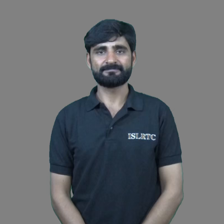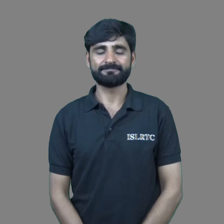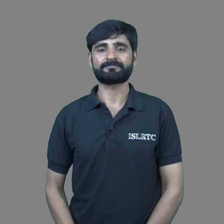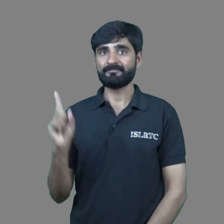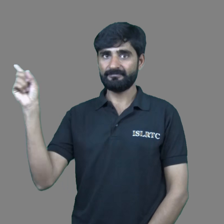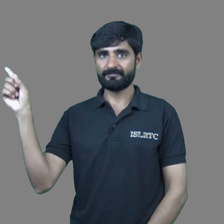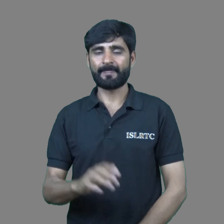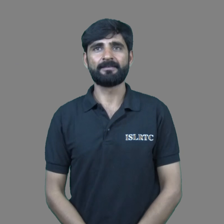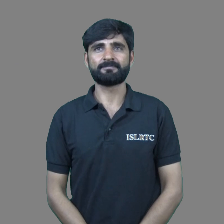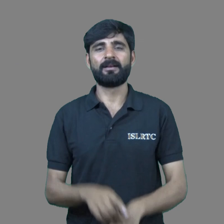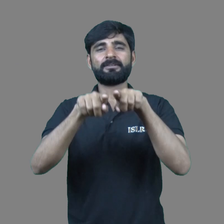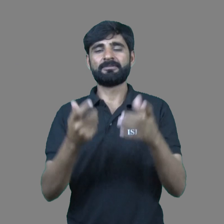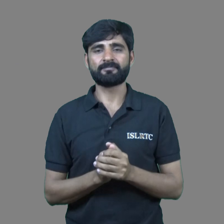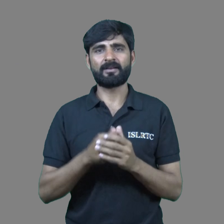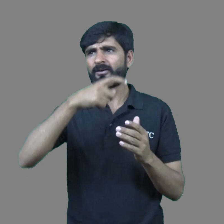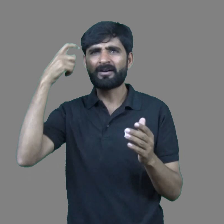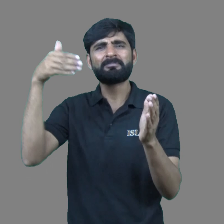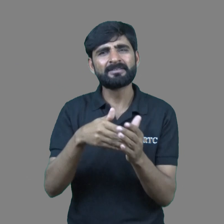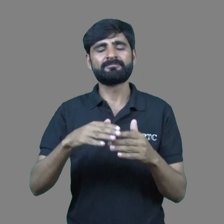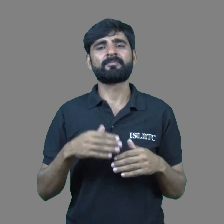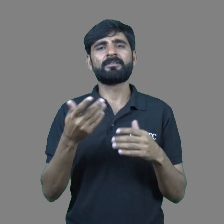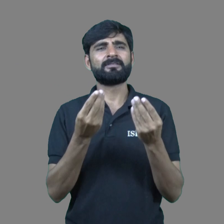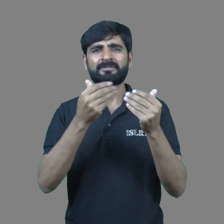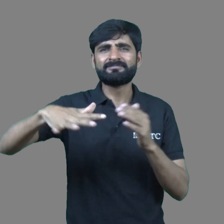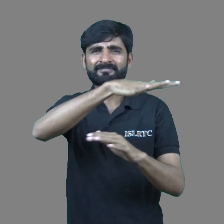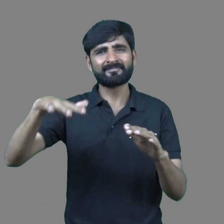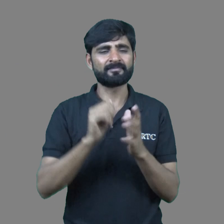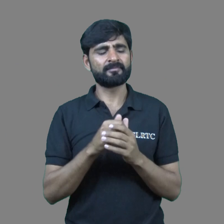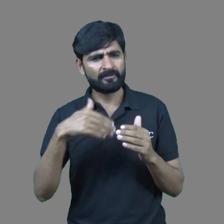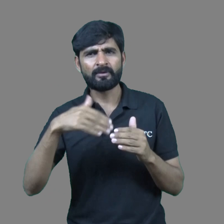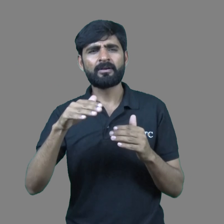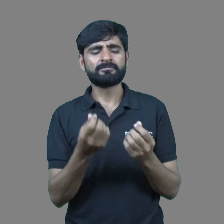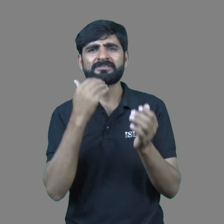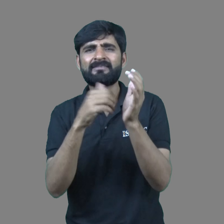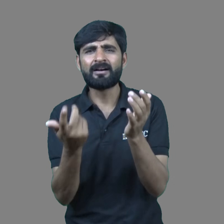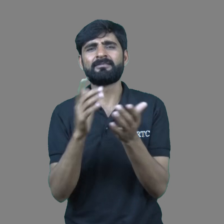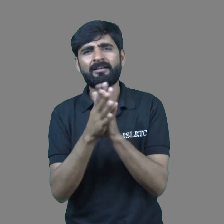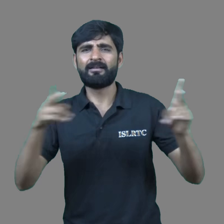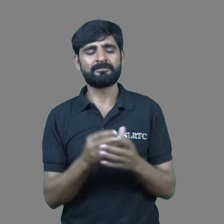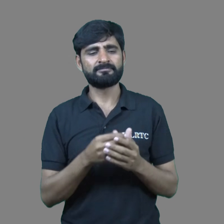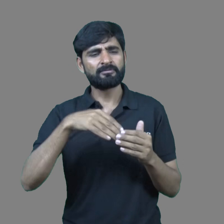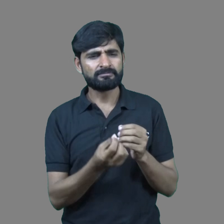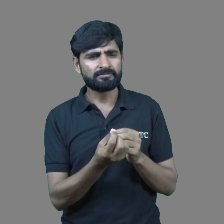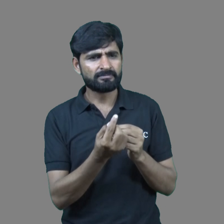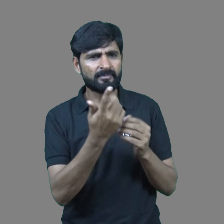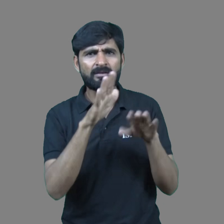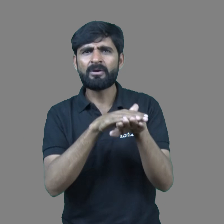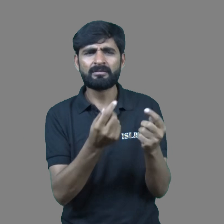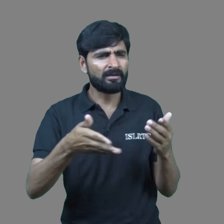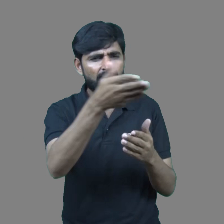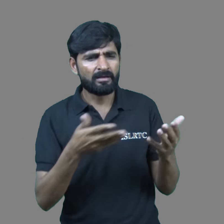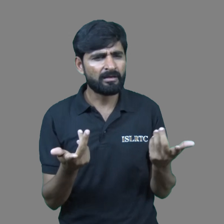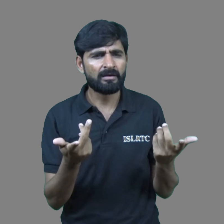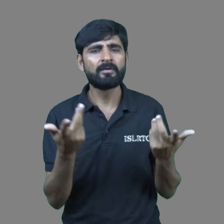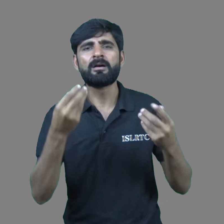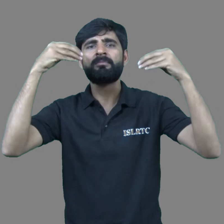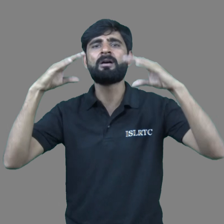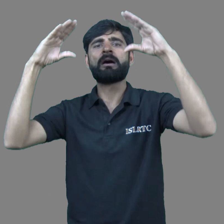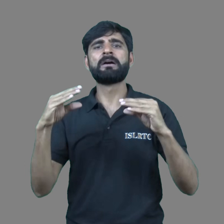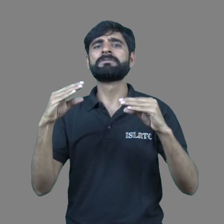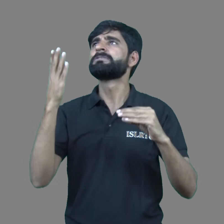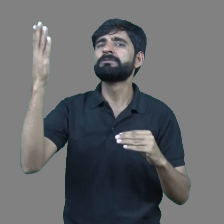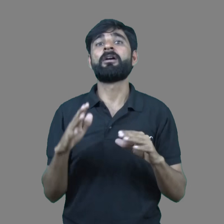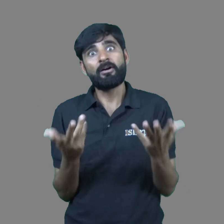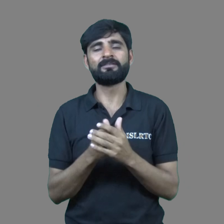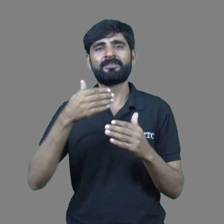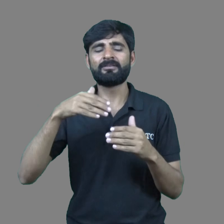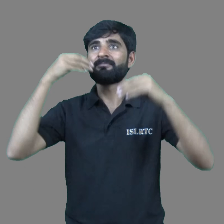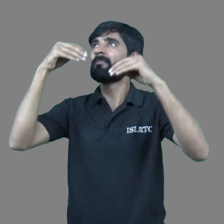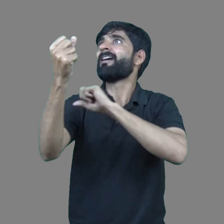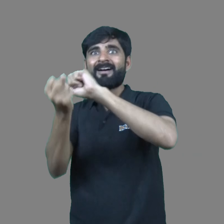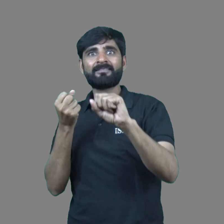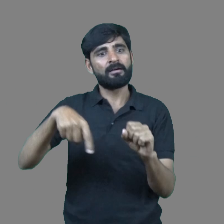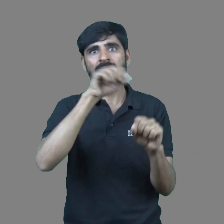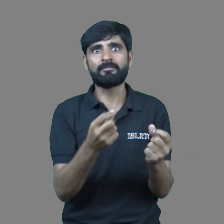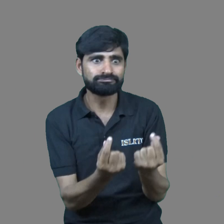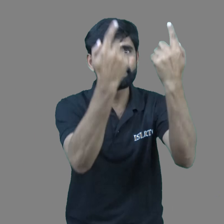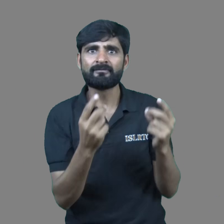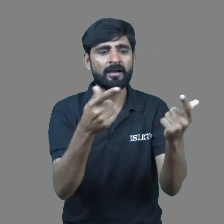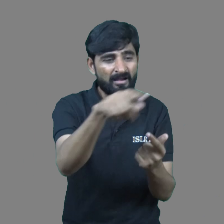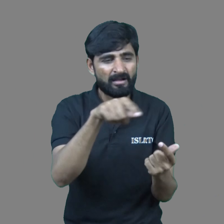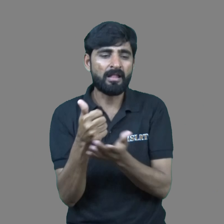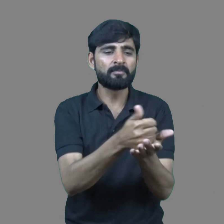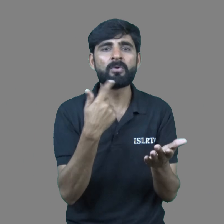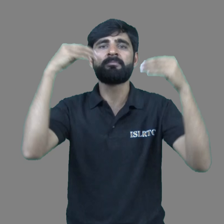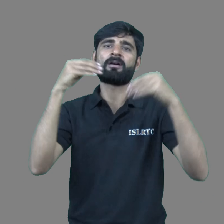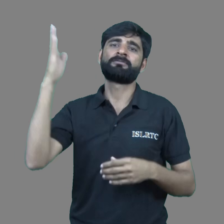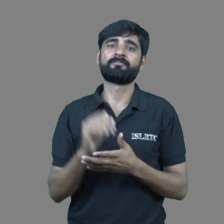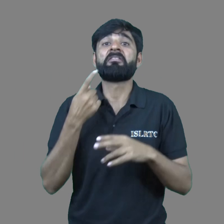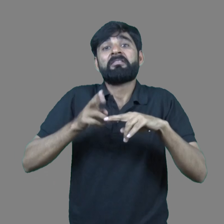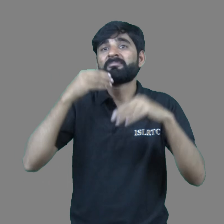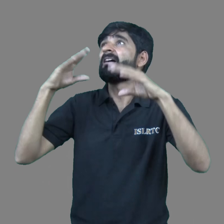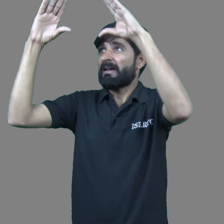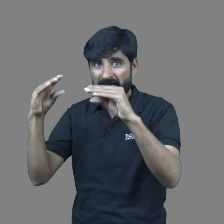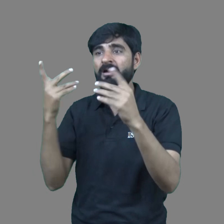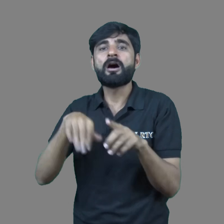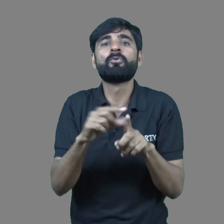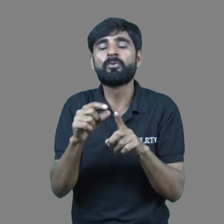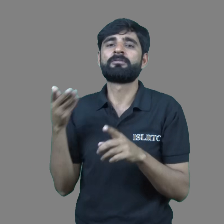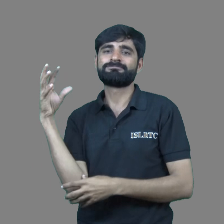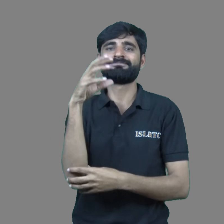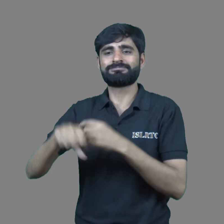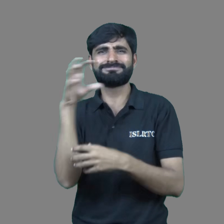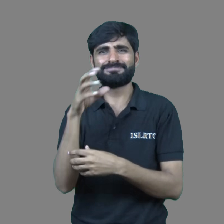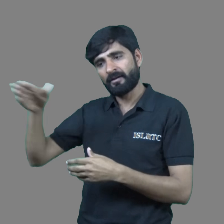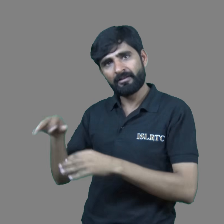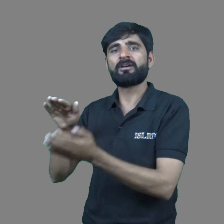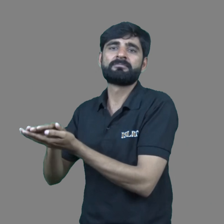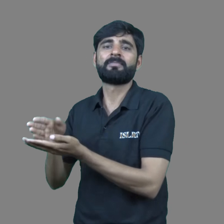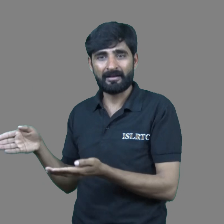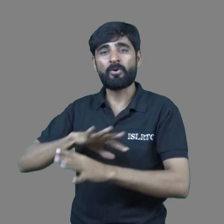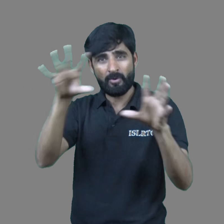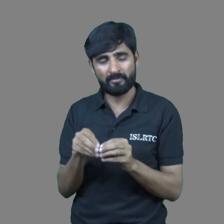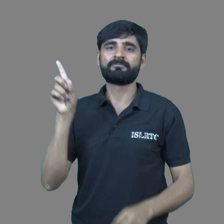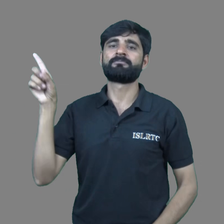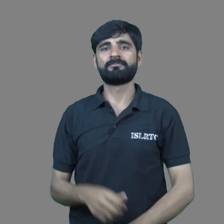Dry Farming Dryland Farming